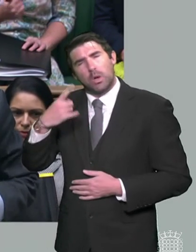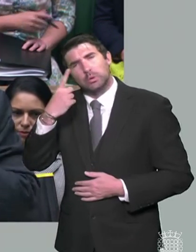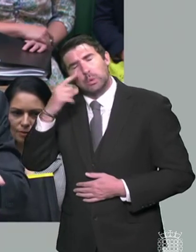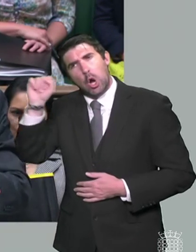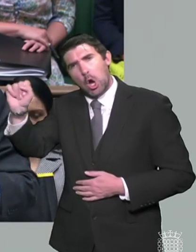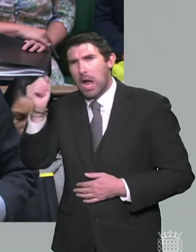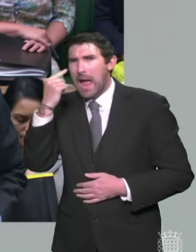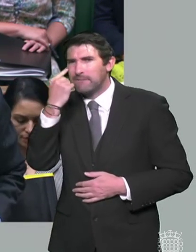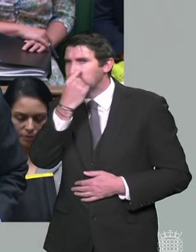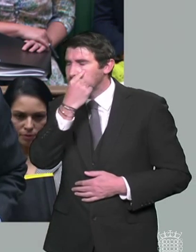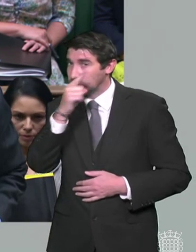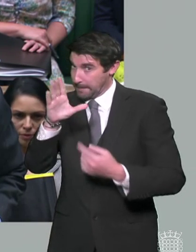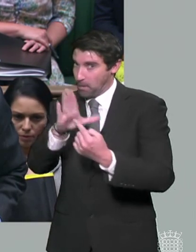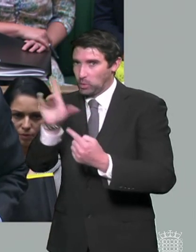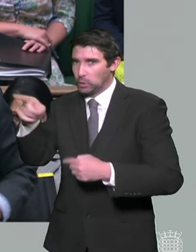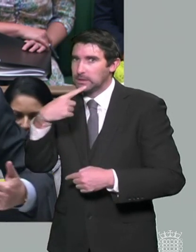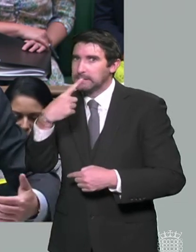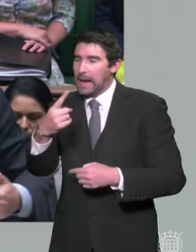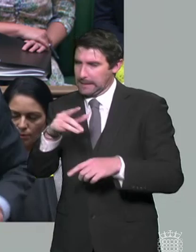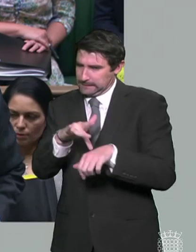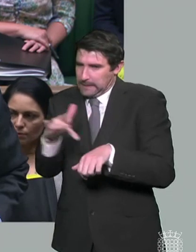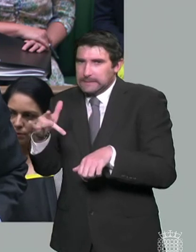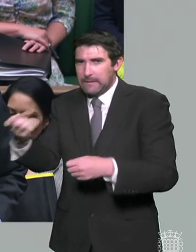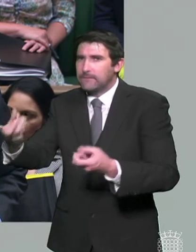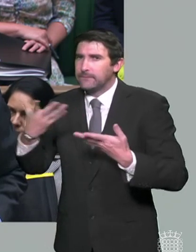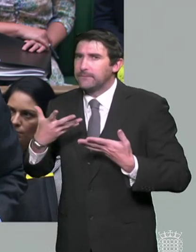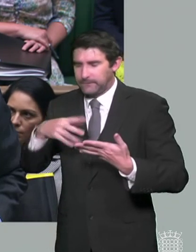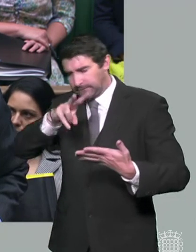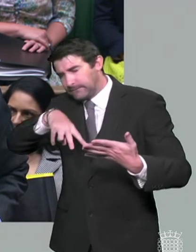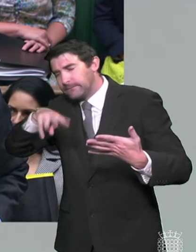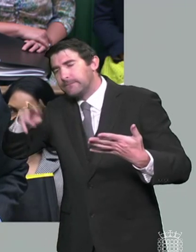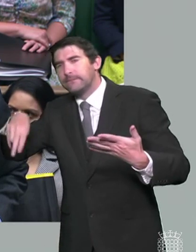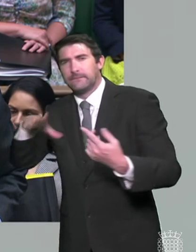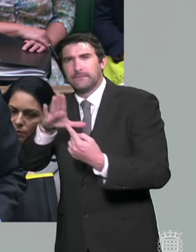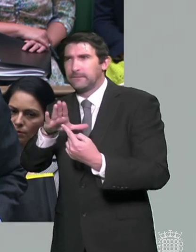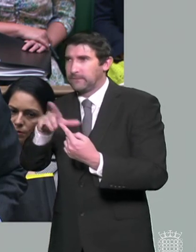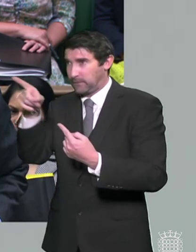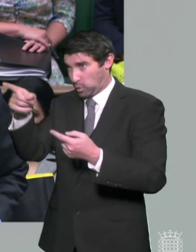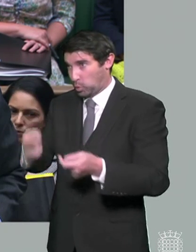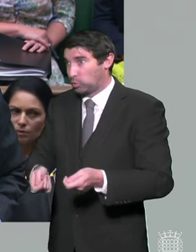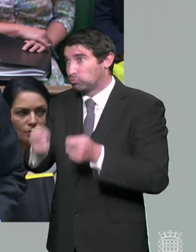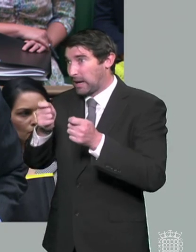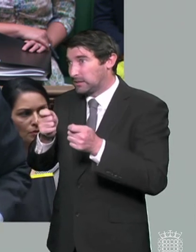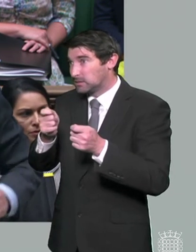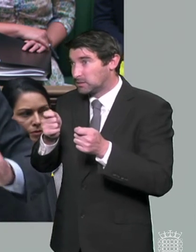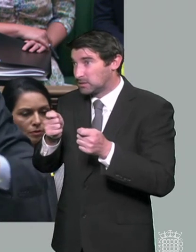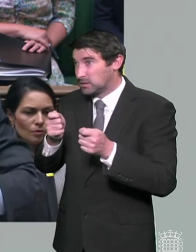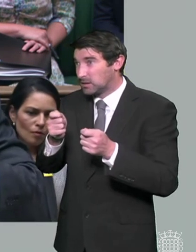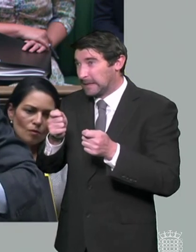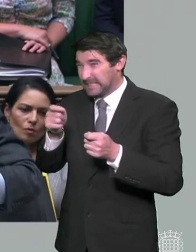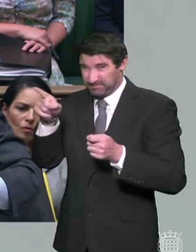These are very sensitive and difficult issues, particularly with regard to defence cases.